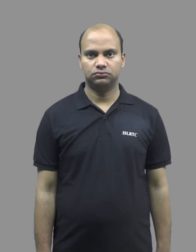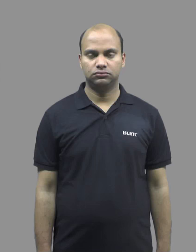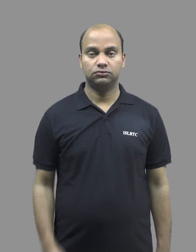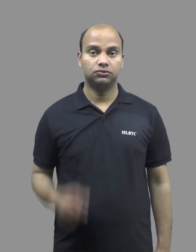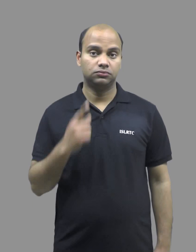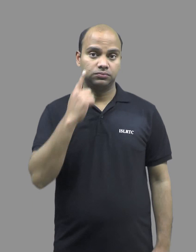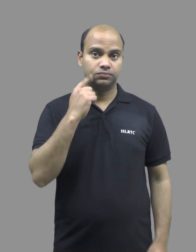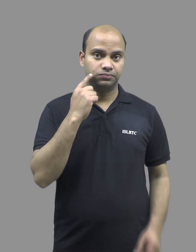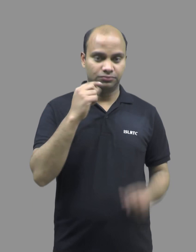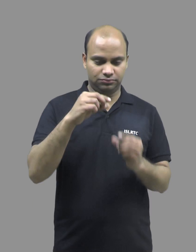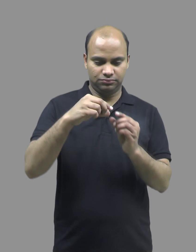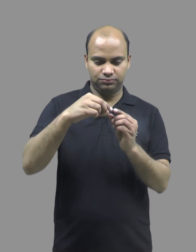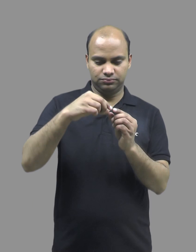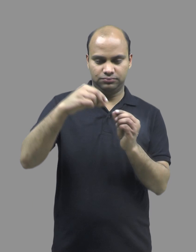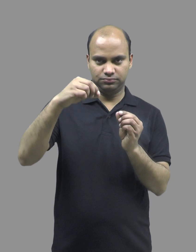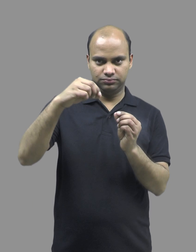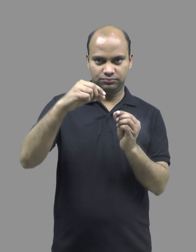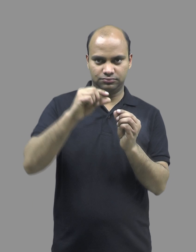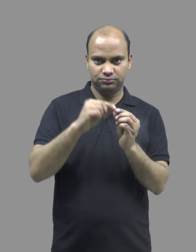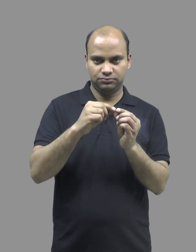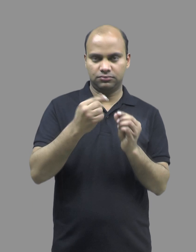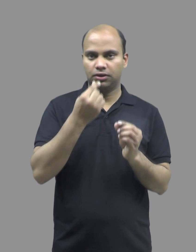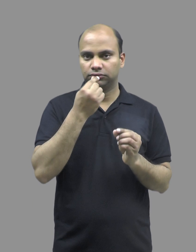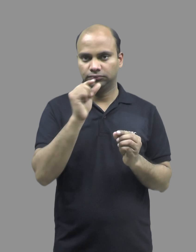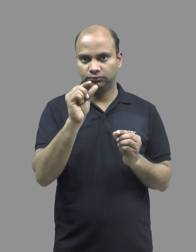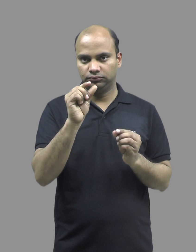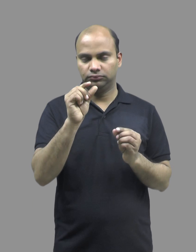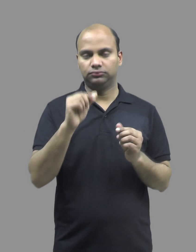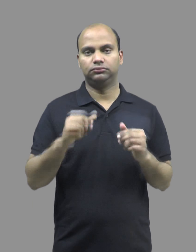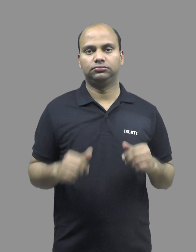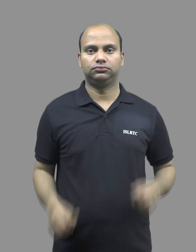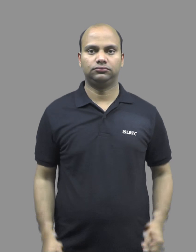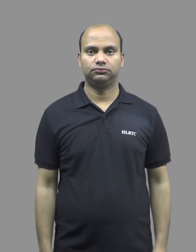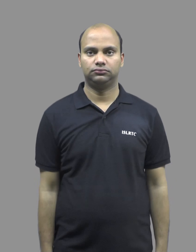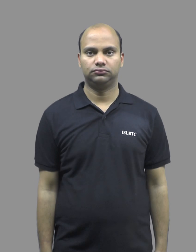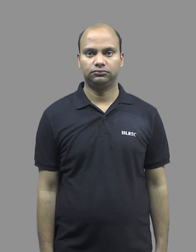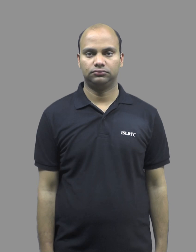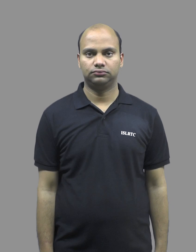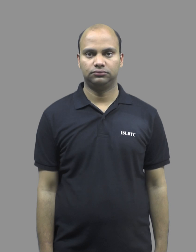Almond